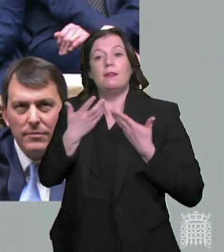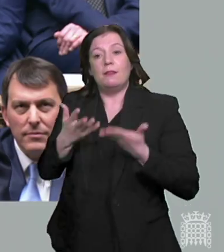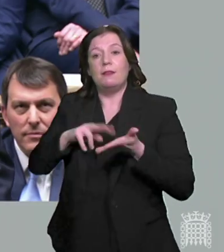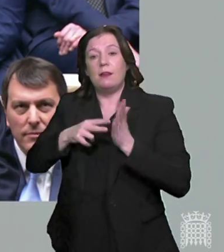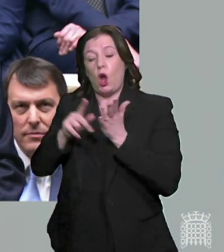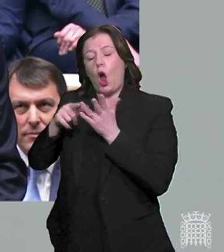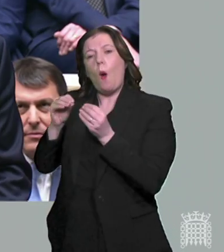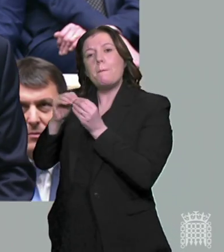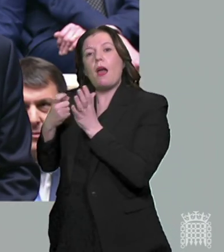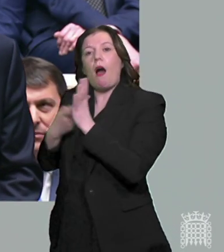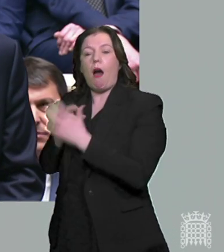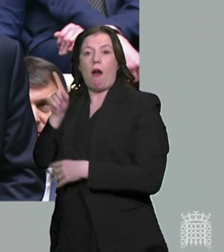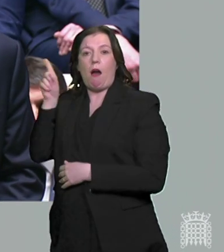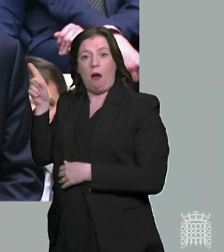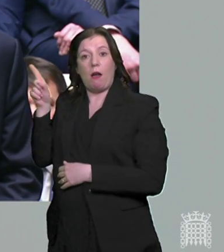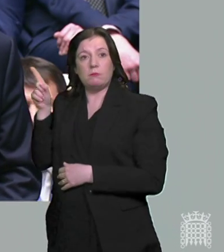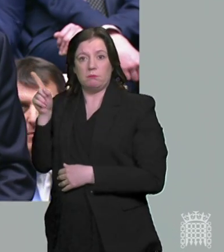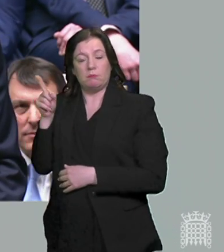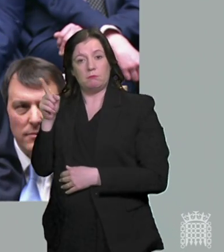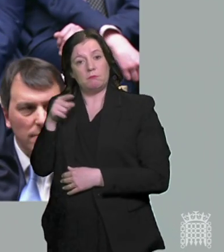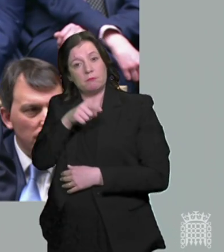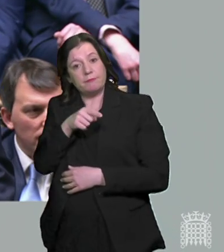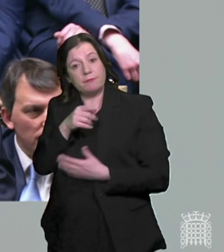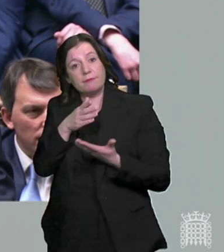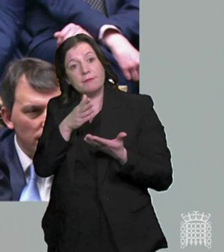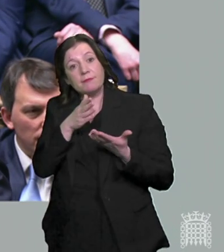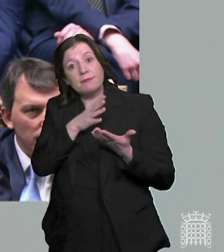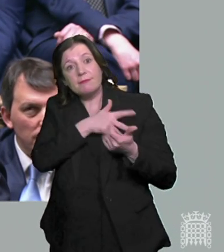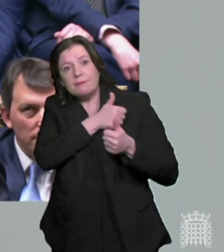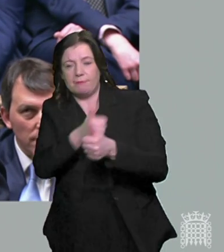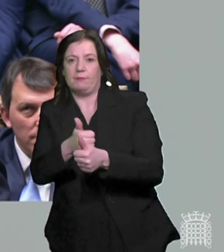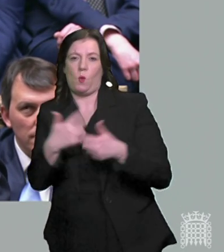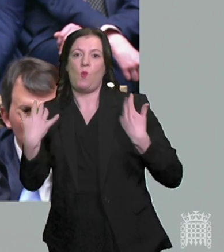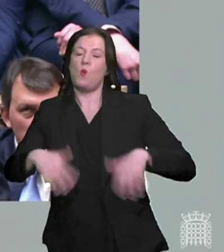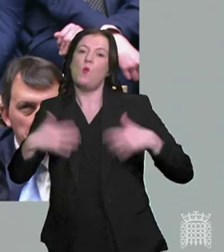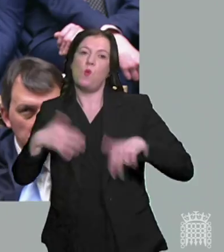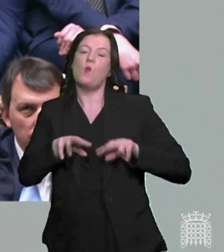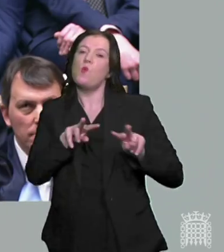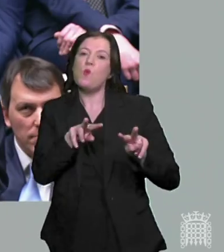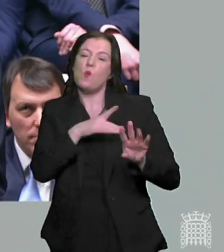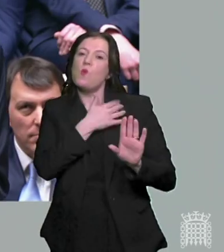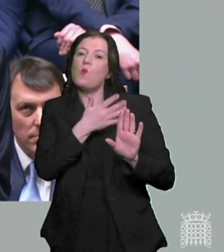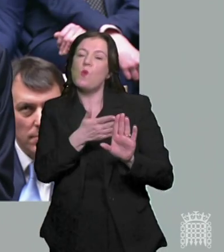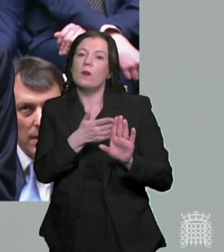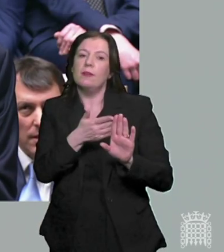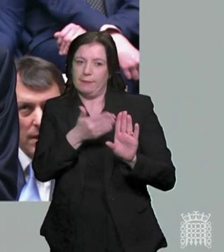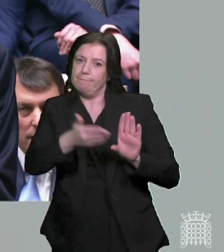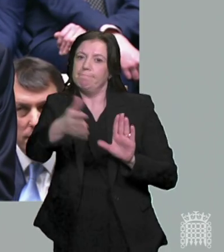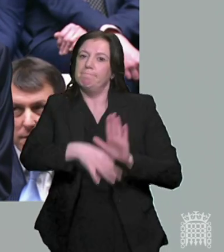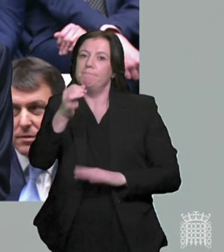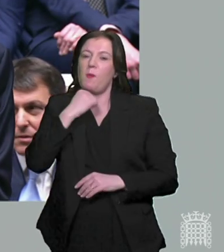The OBR says that it is the biggest positive supply-side intervention that it has ever recognised in its forecast.